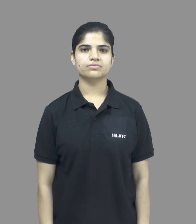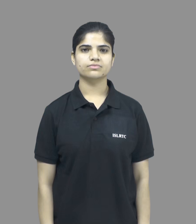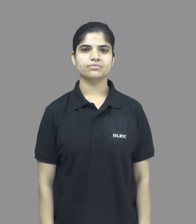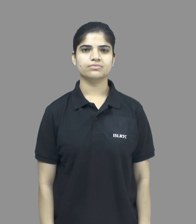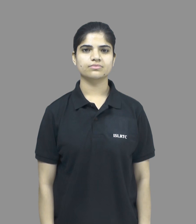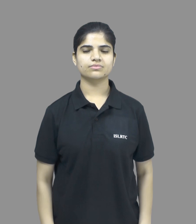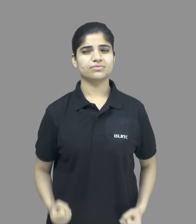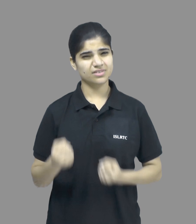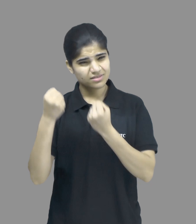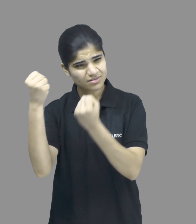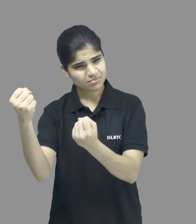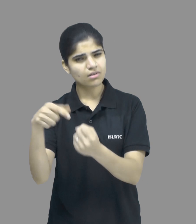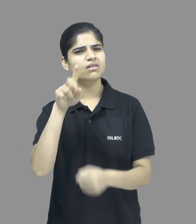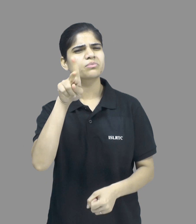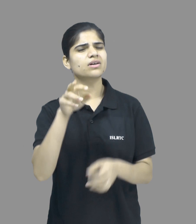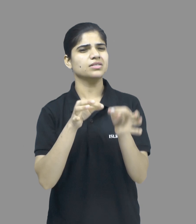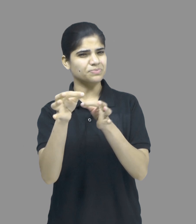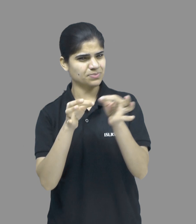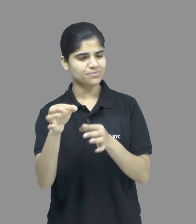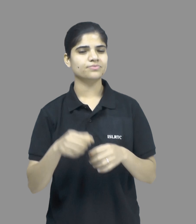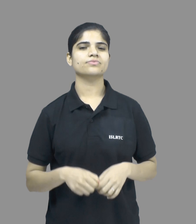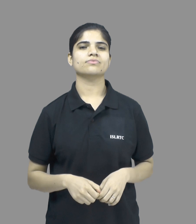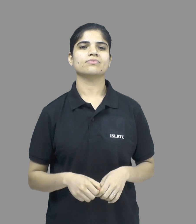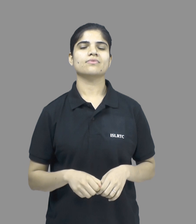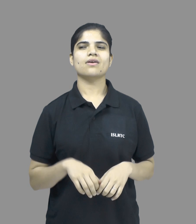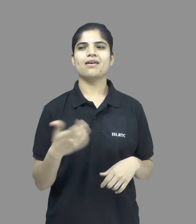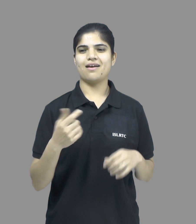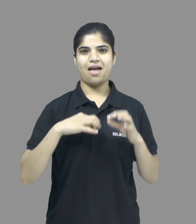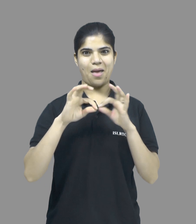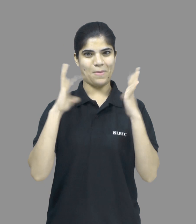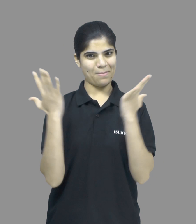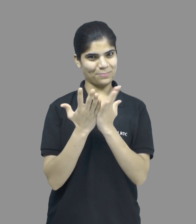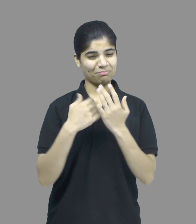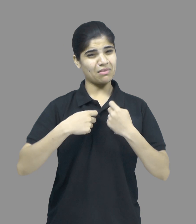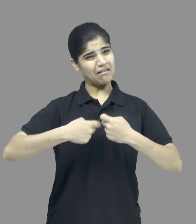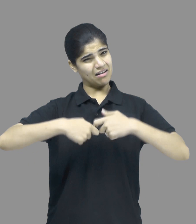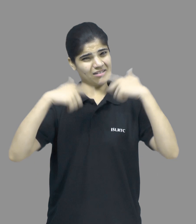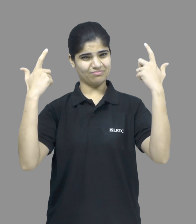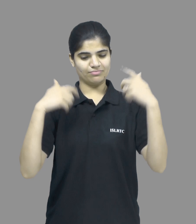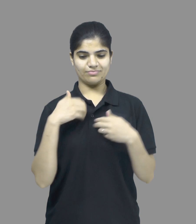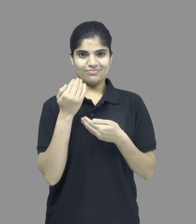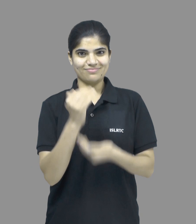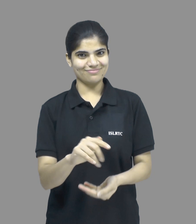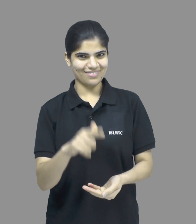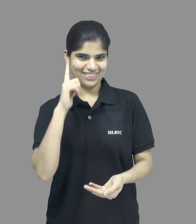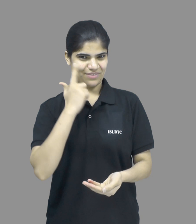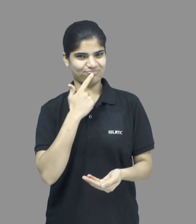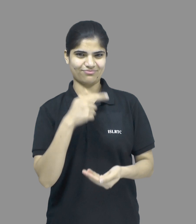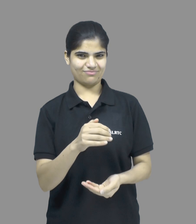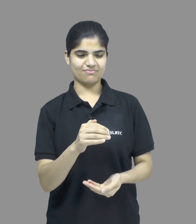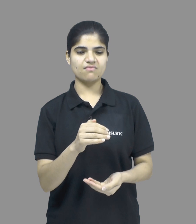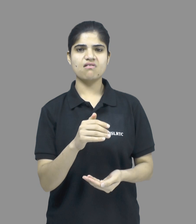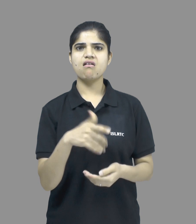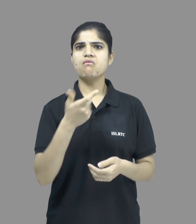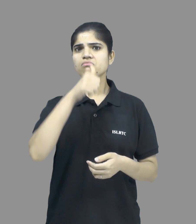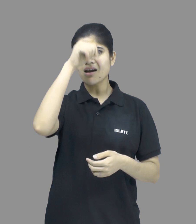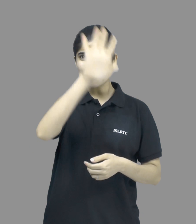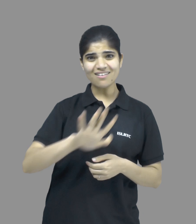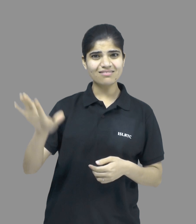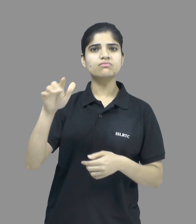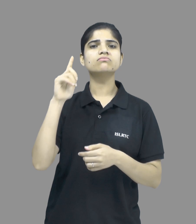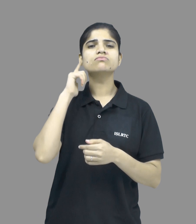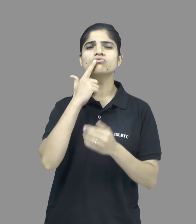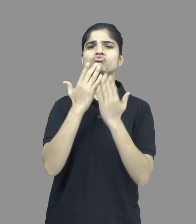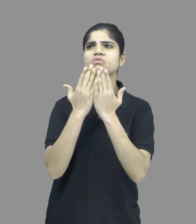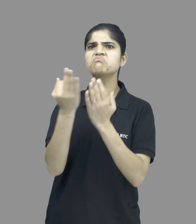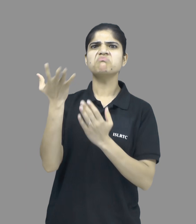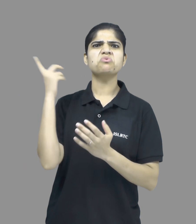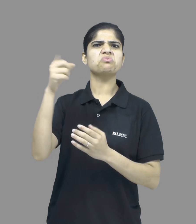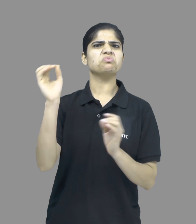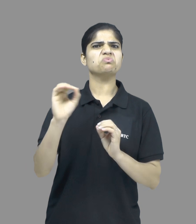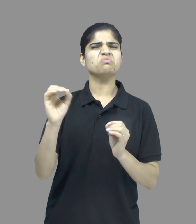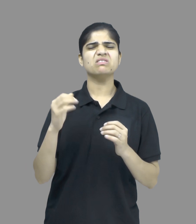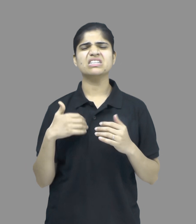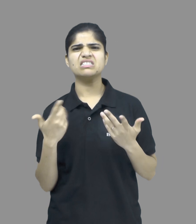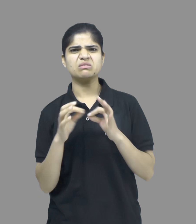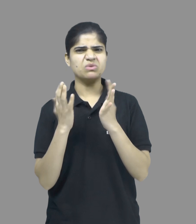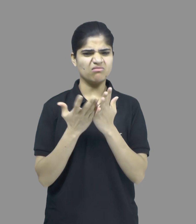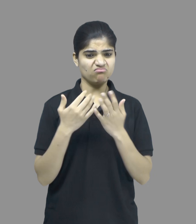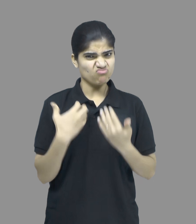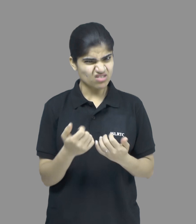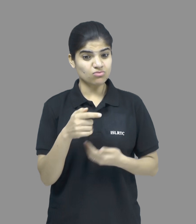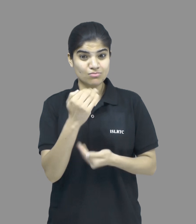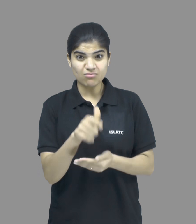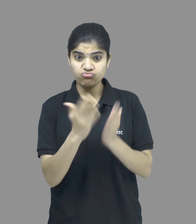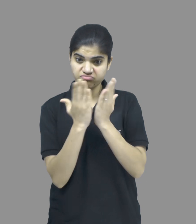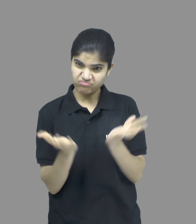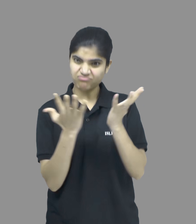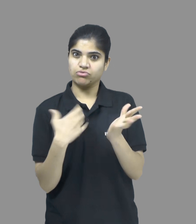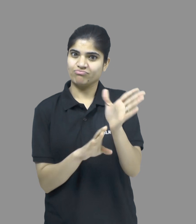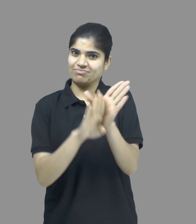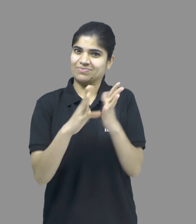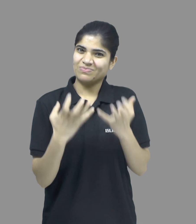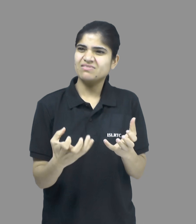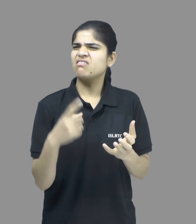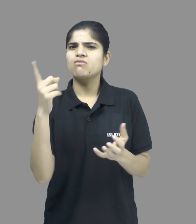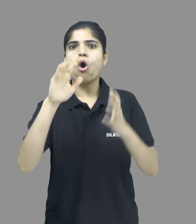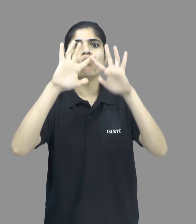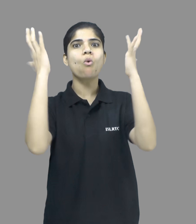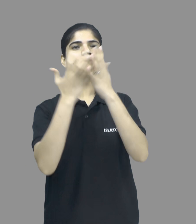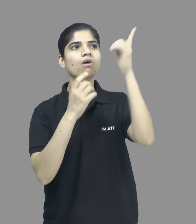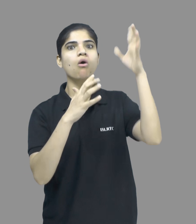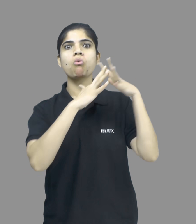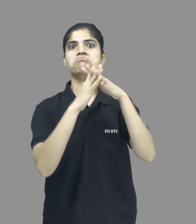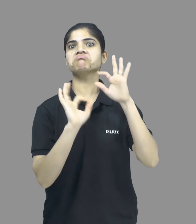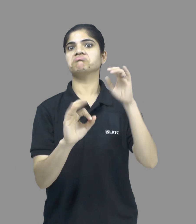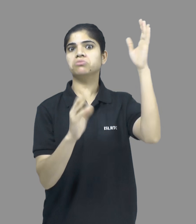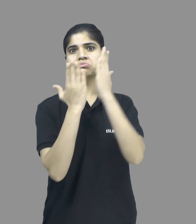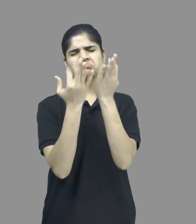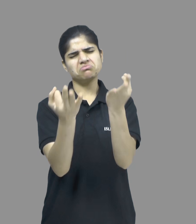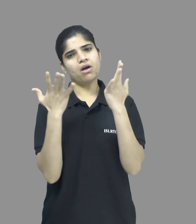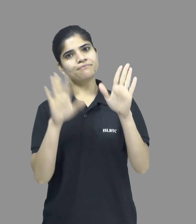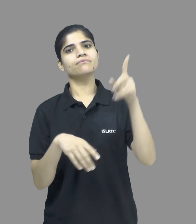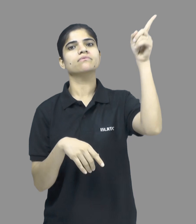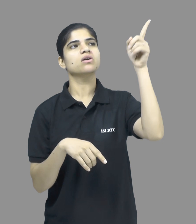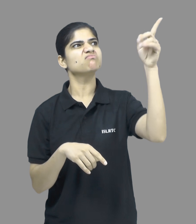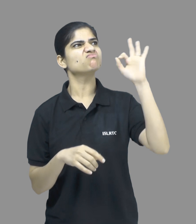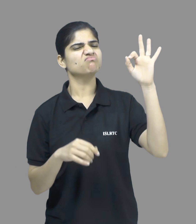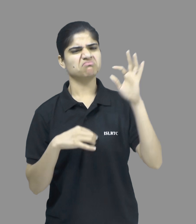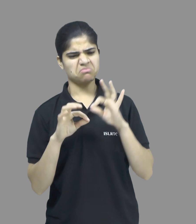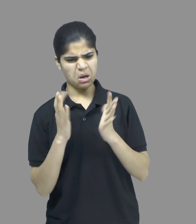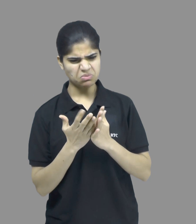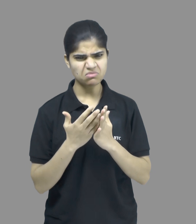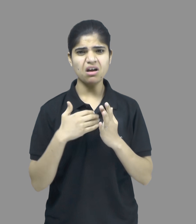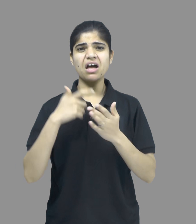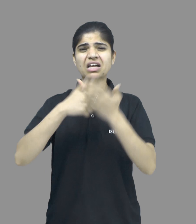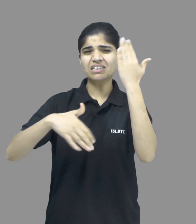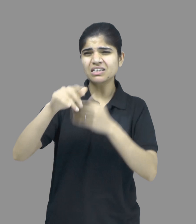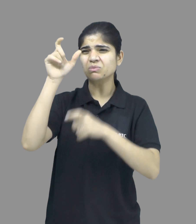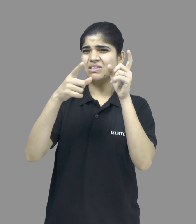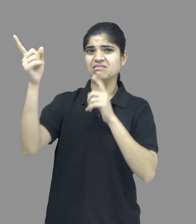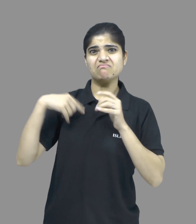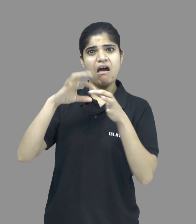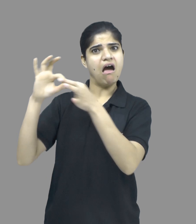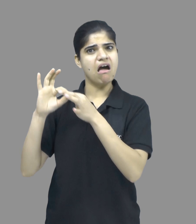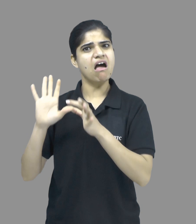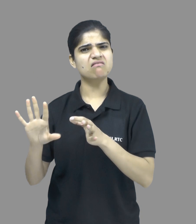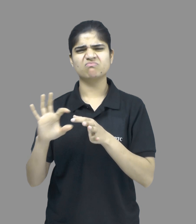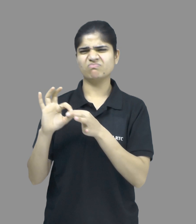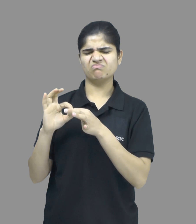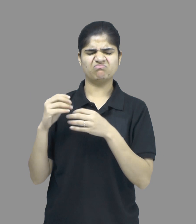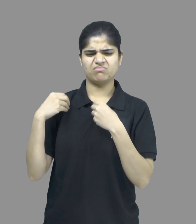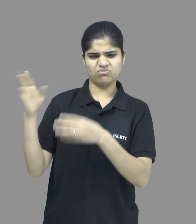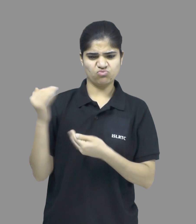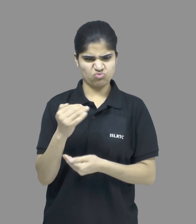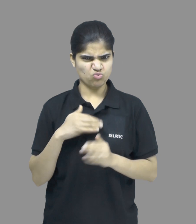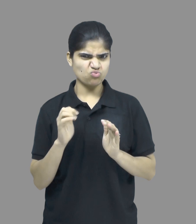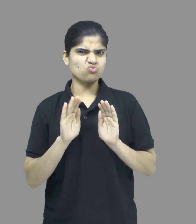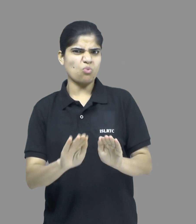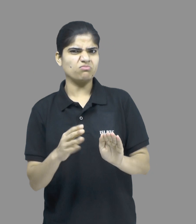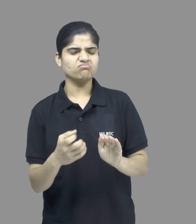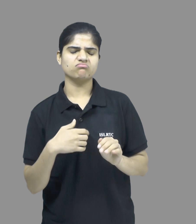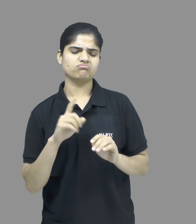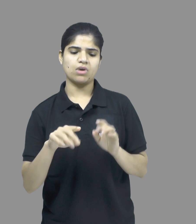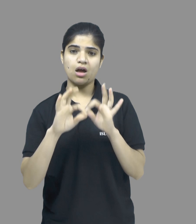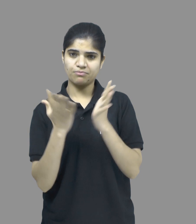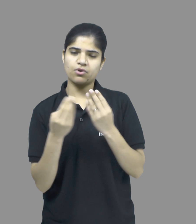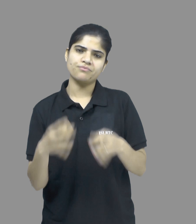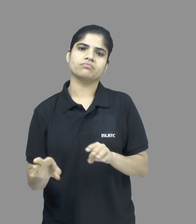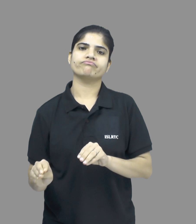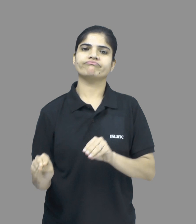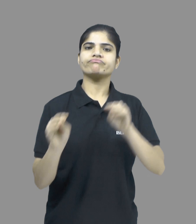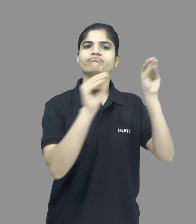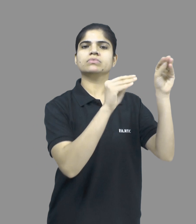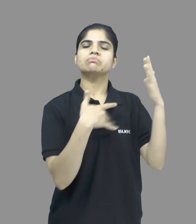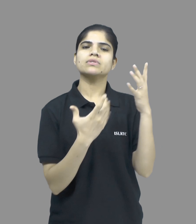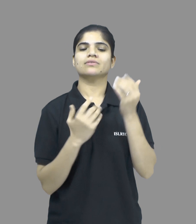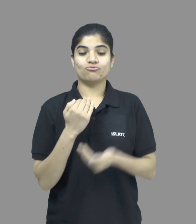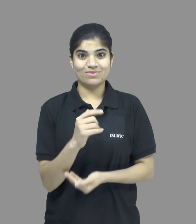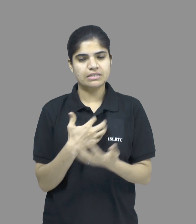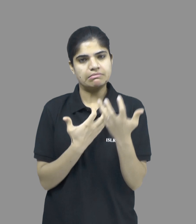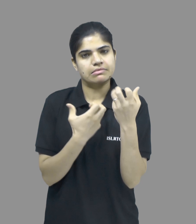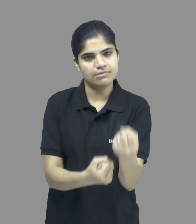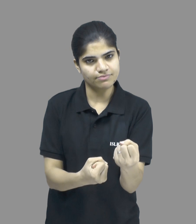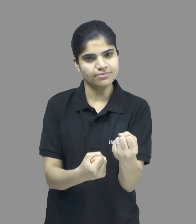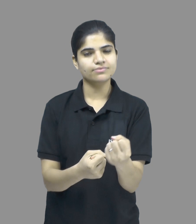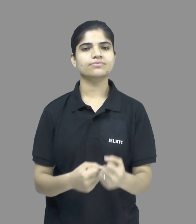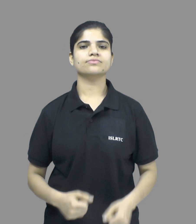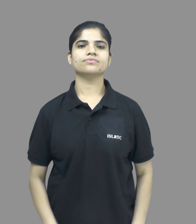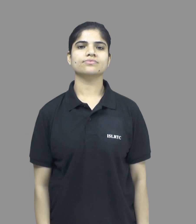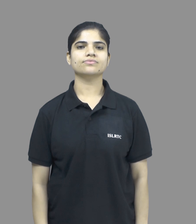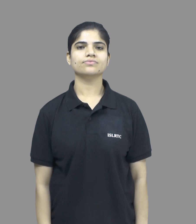Sacrifice